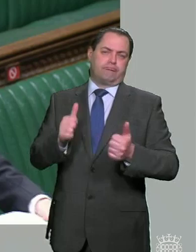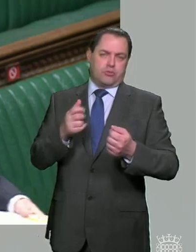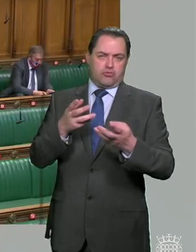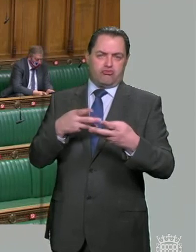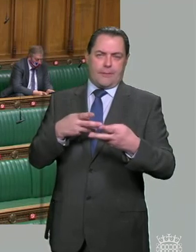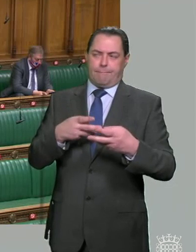UK.